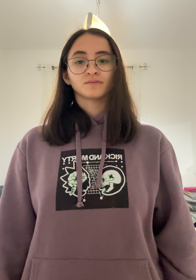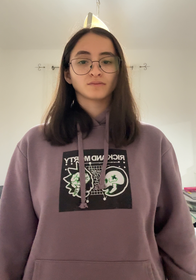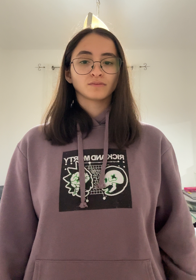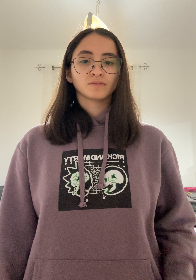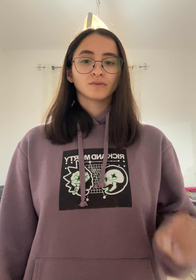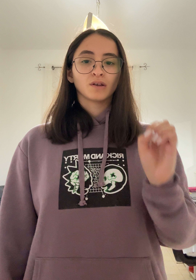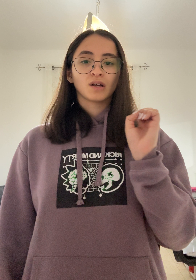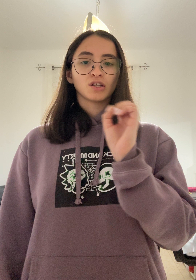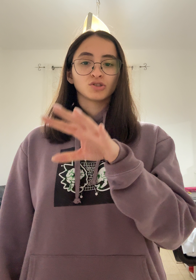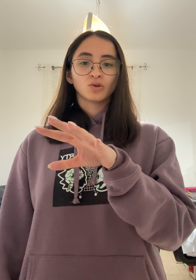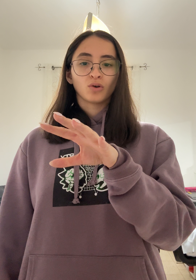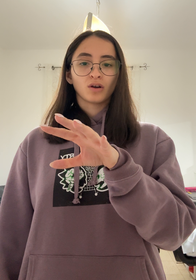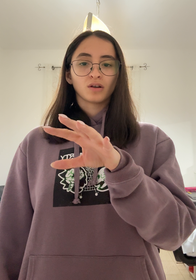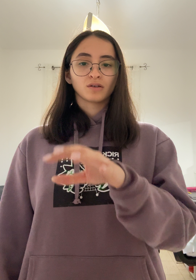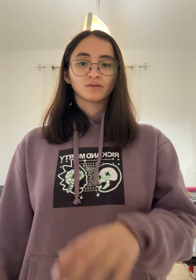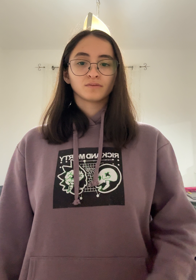לשלוח